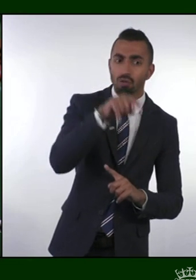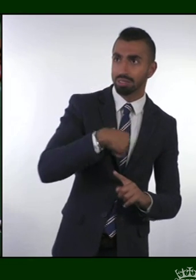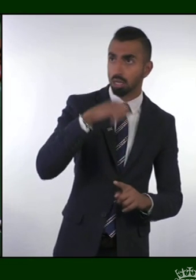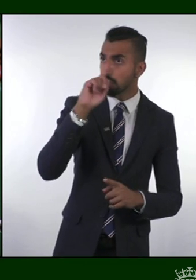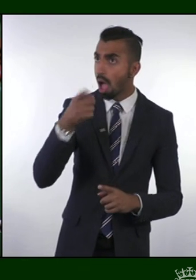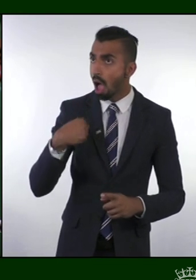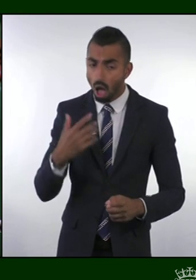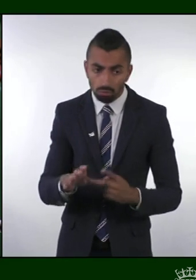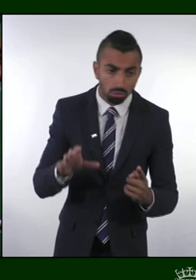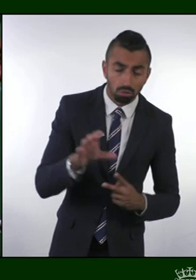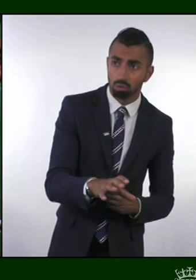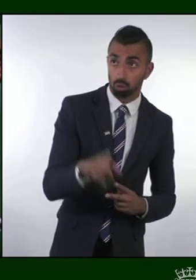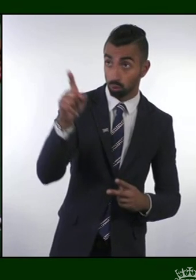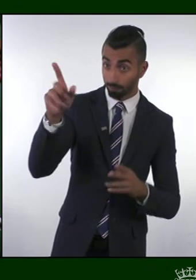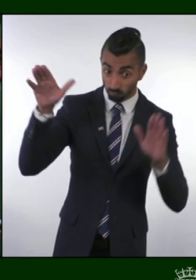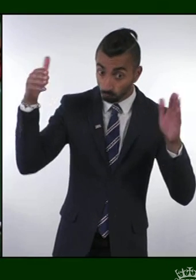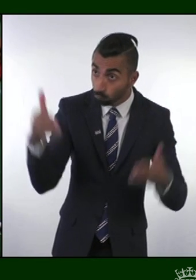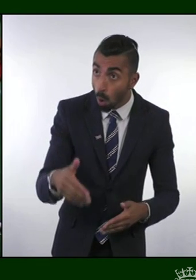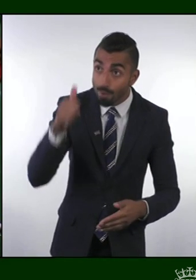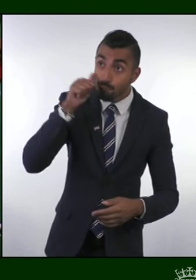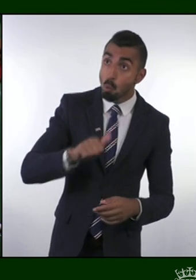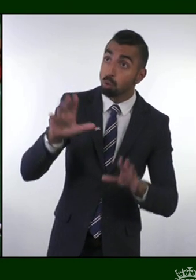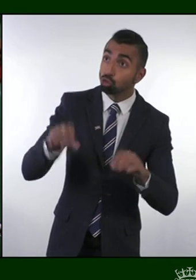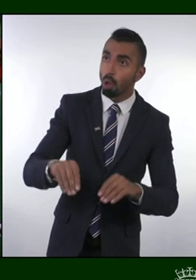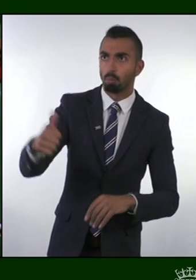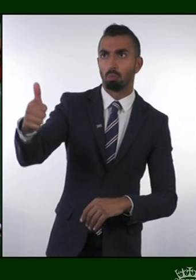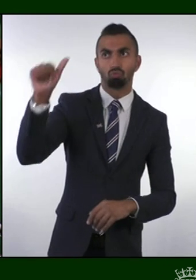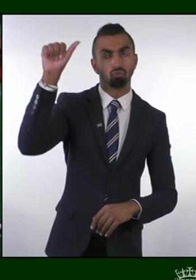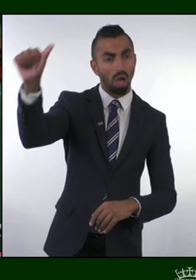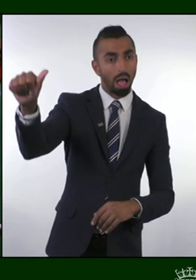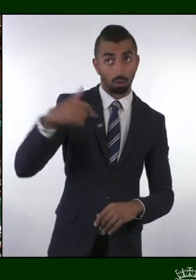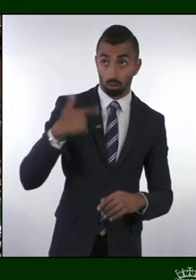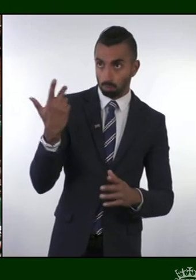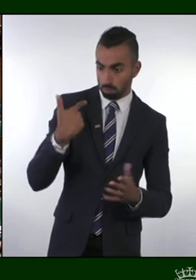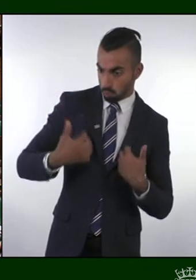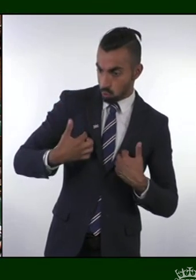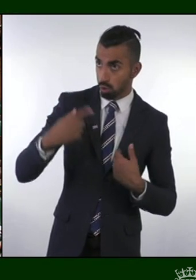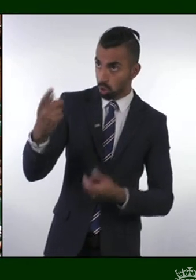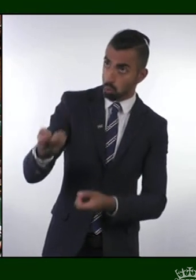My honourable Friend is absolutely right to focus on this, and I very much look forward to hearing what proposals she might have for us to take forward.